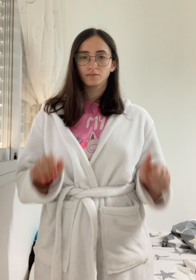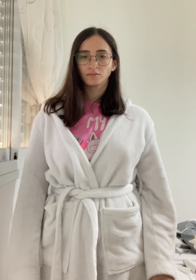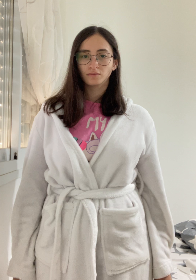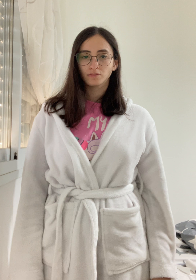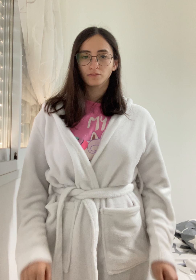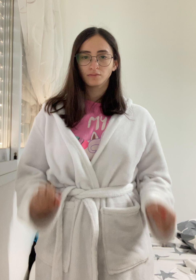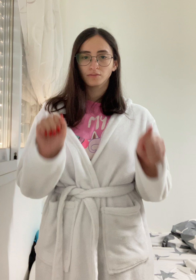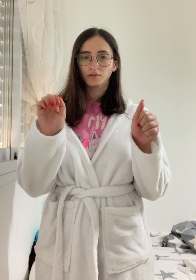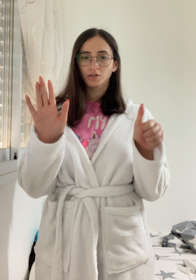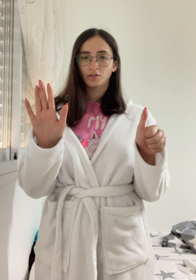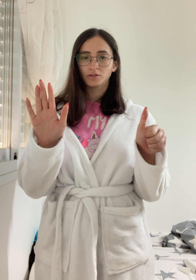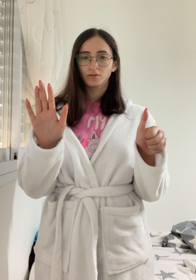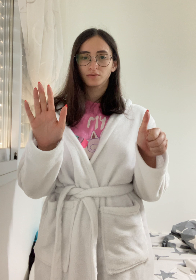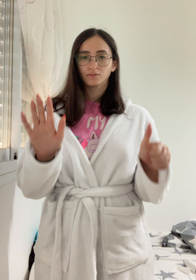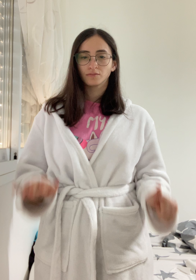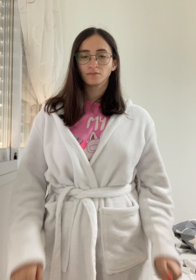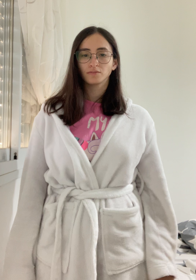שש